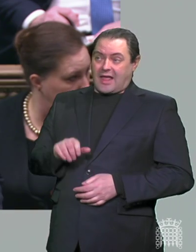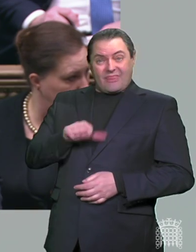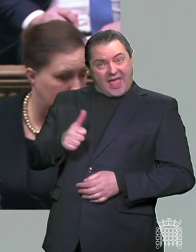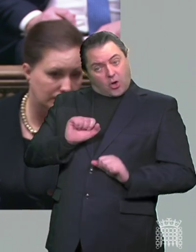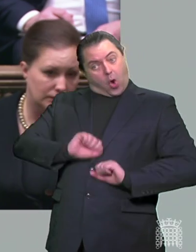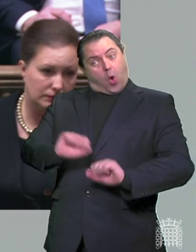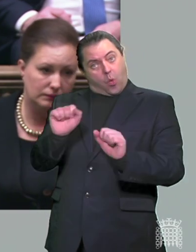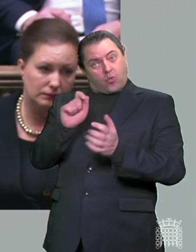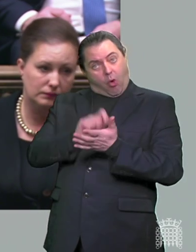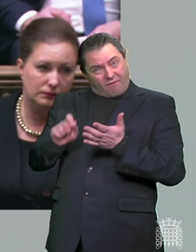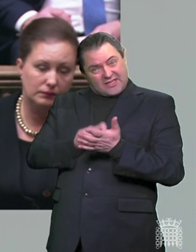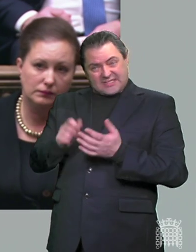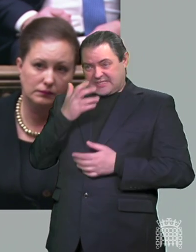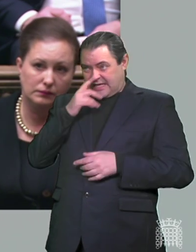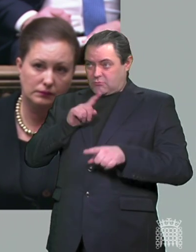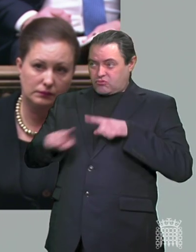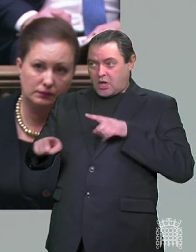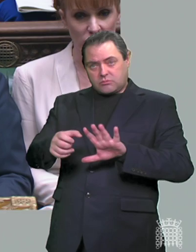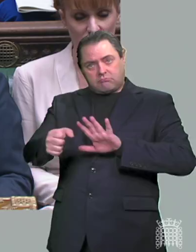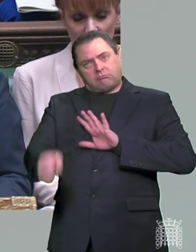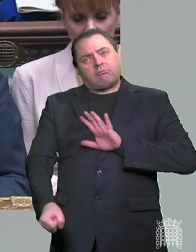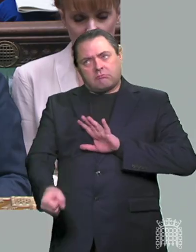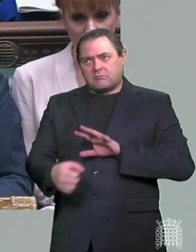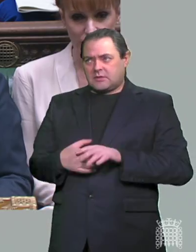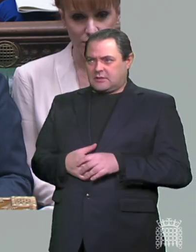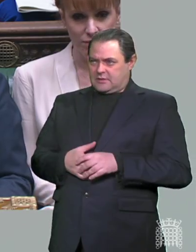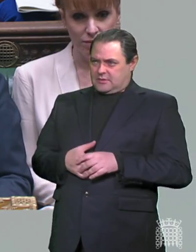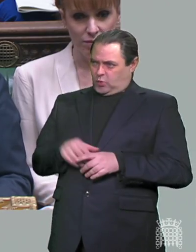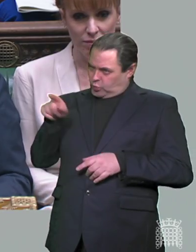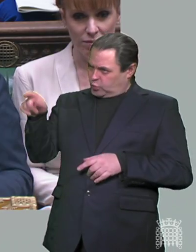Then, his own office was caught undermining her.